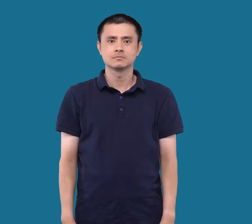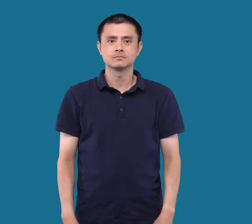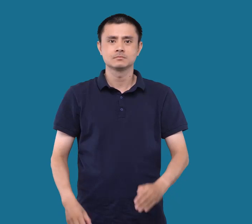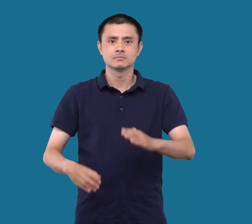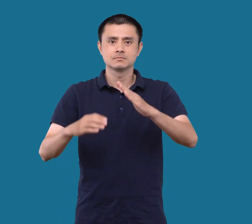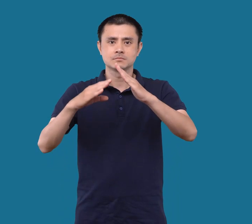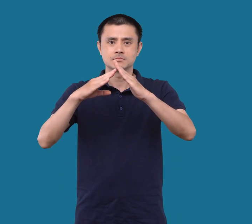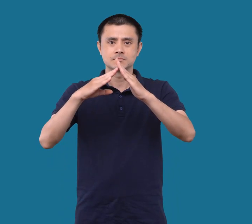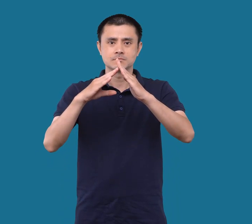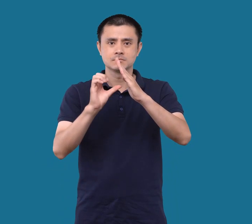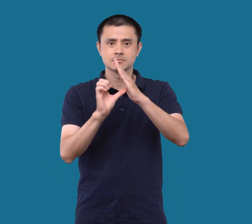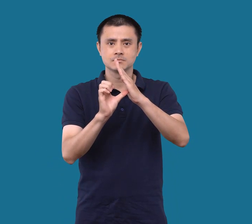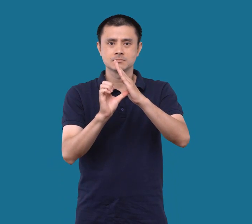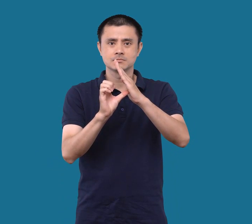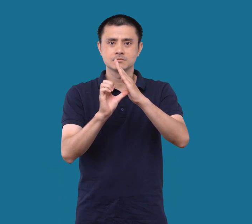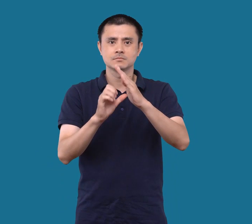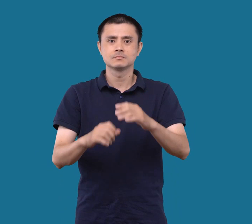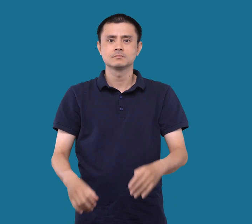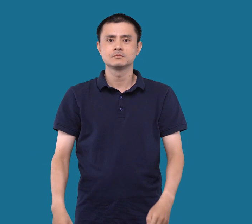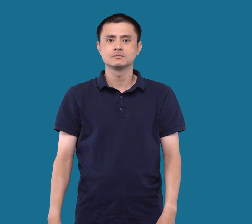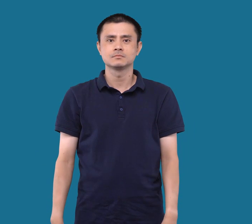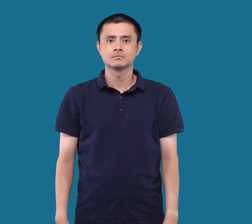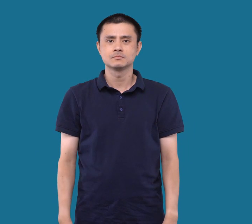cơ sở